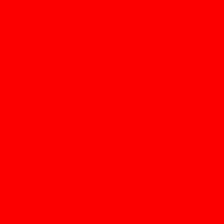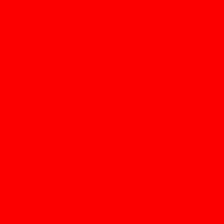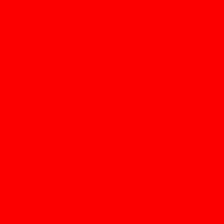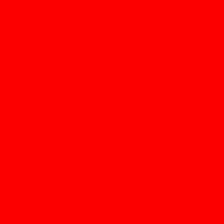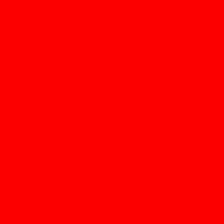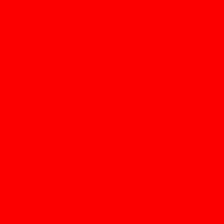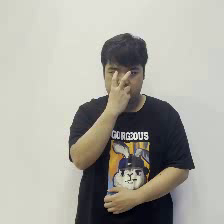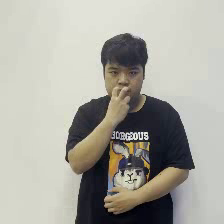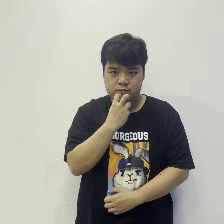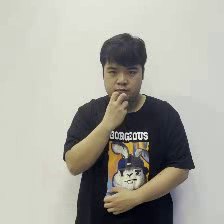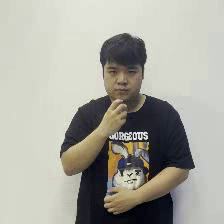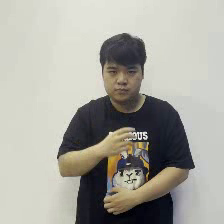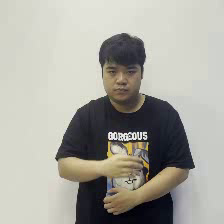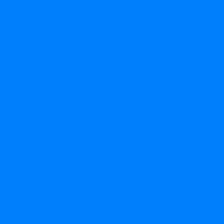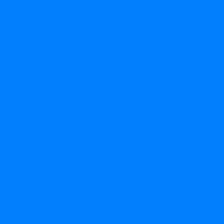Khóc